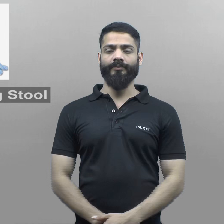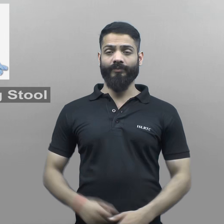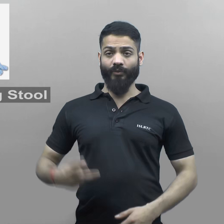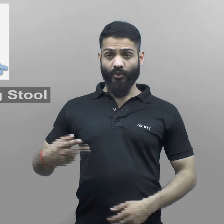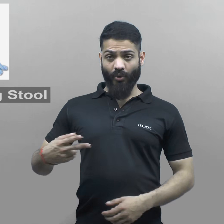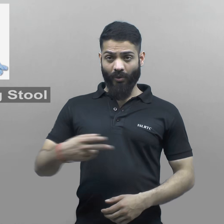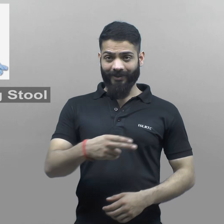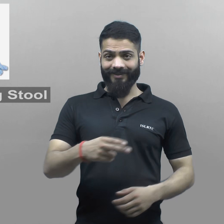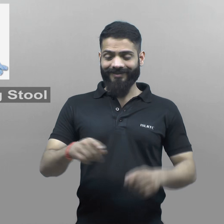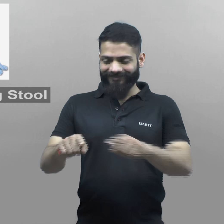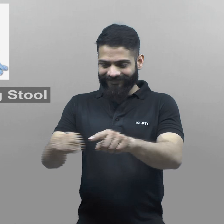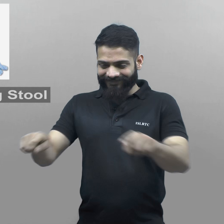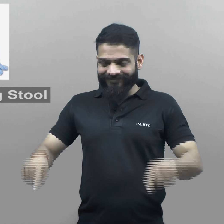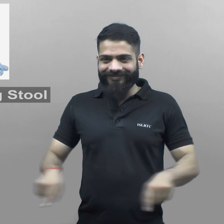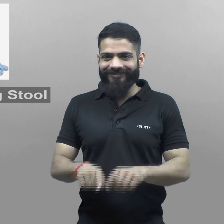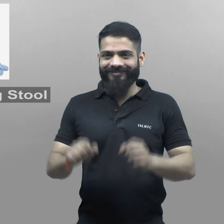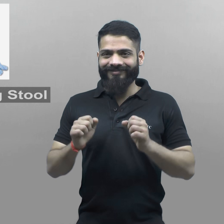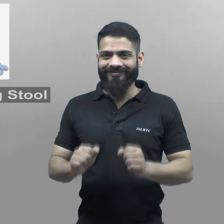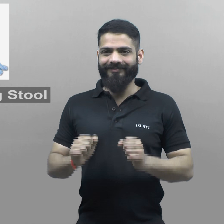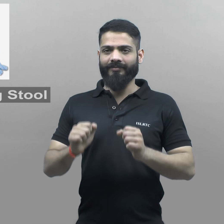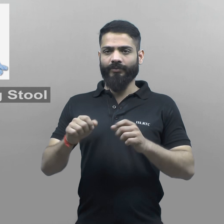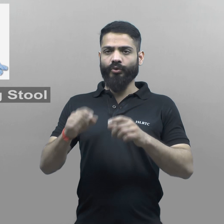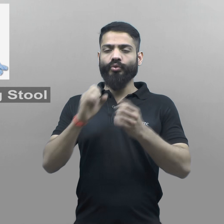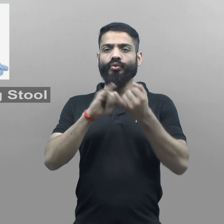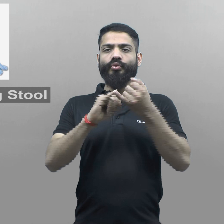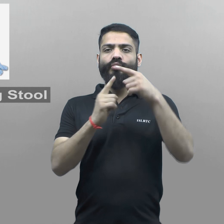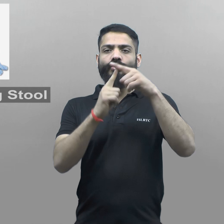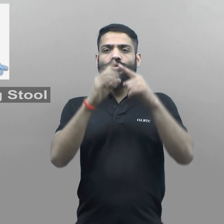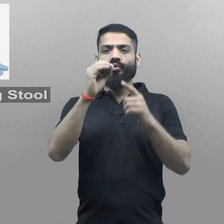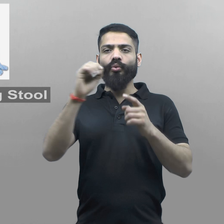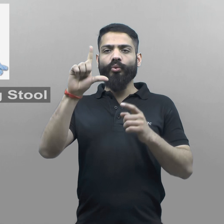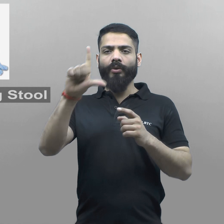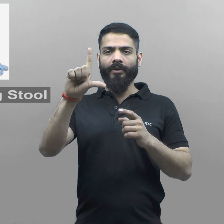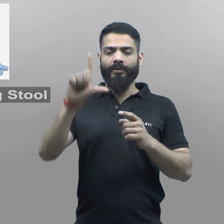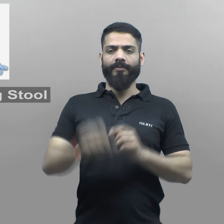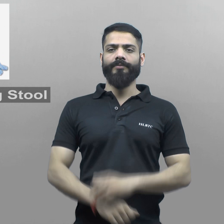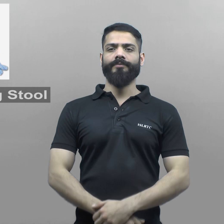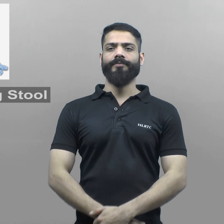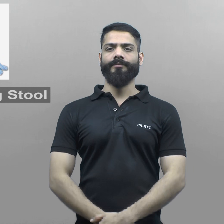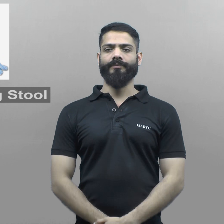Operating Stool